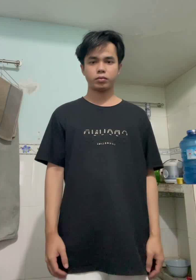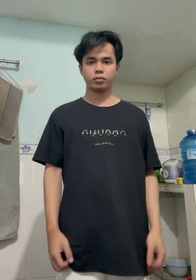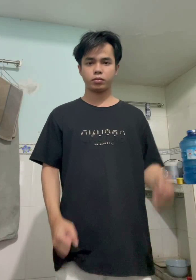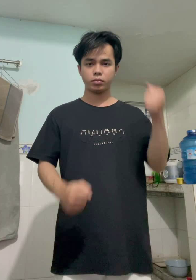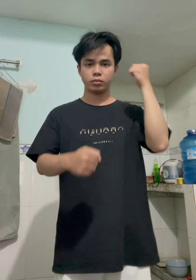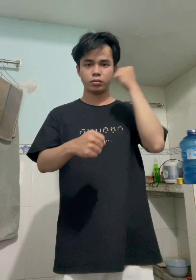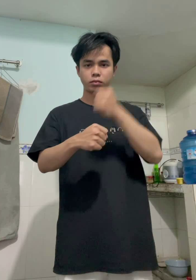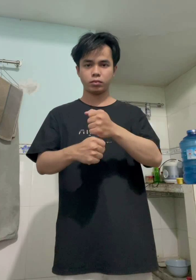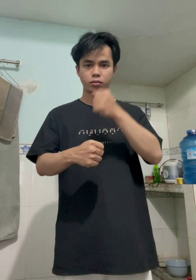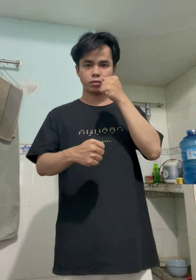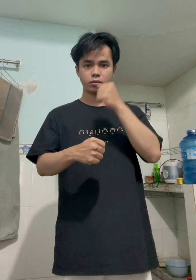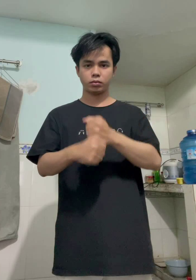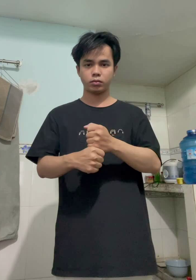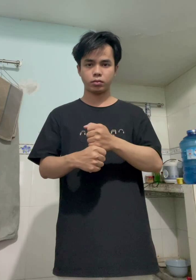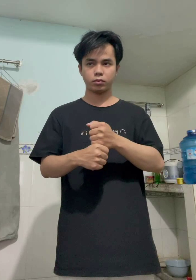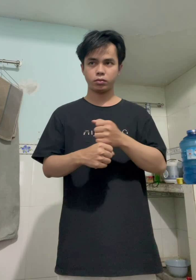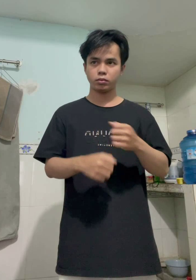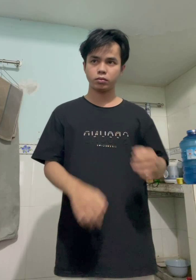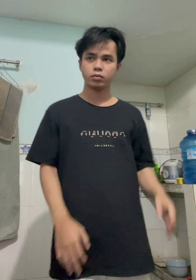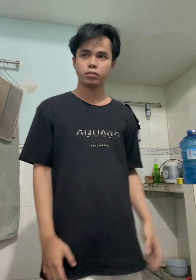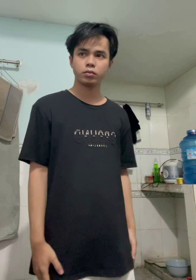cong viec